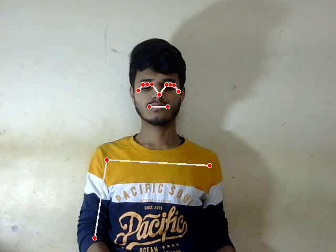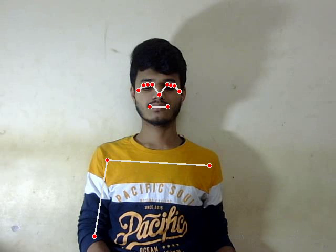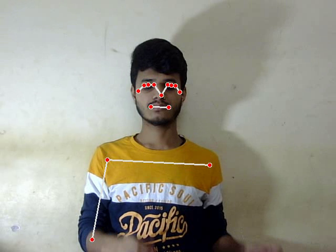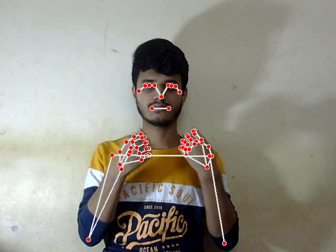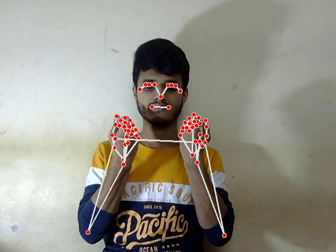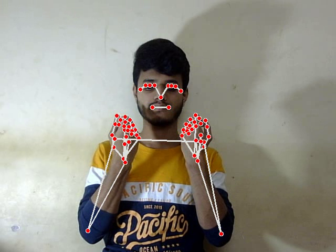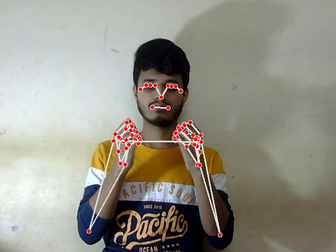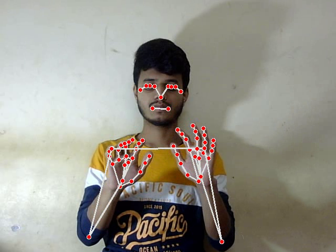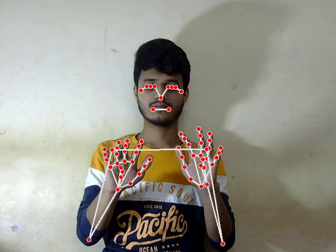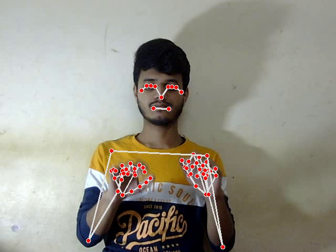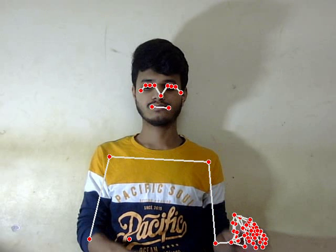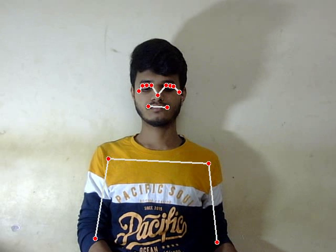finish